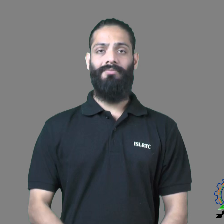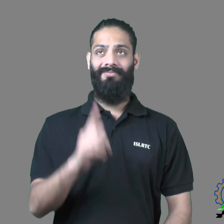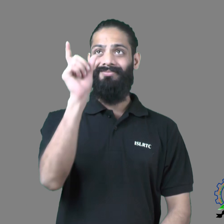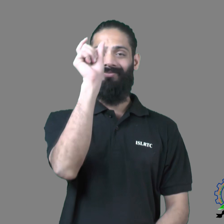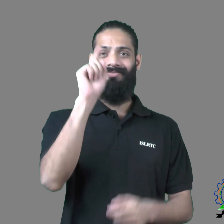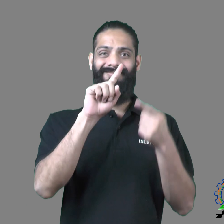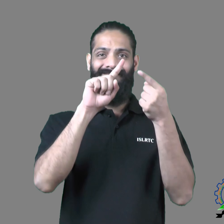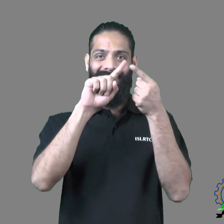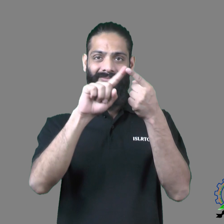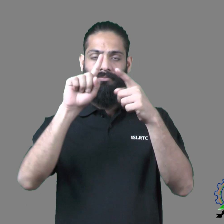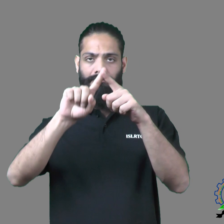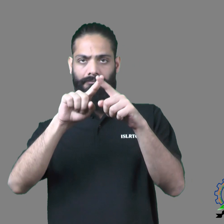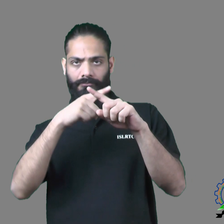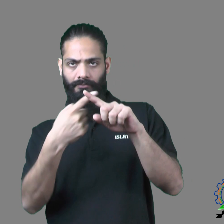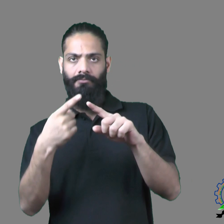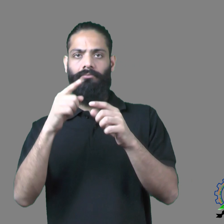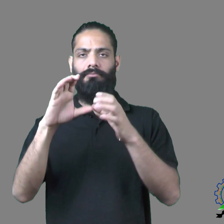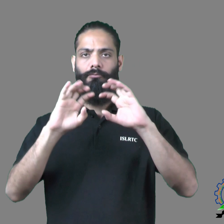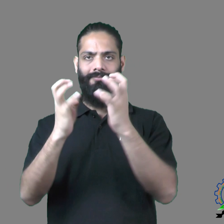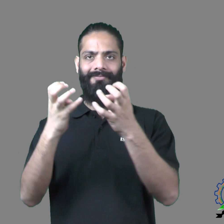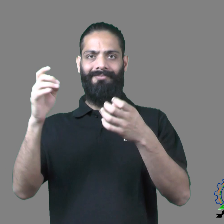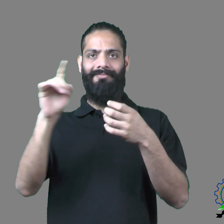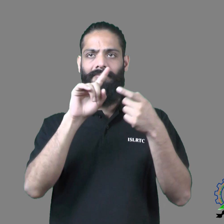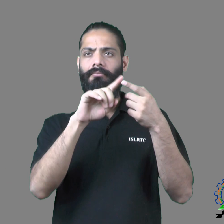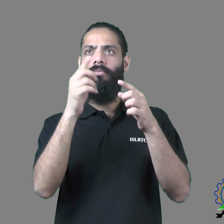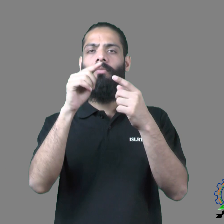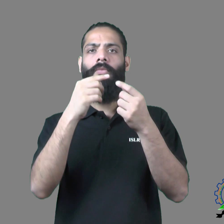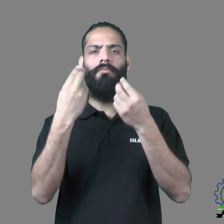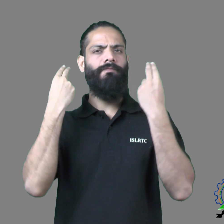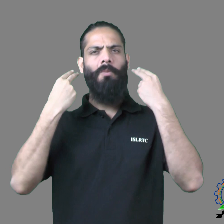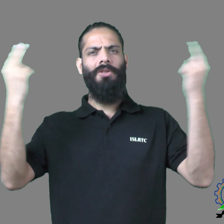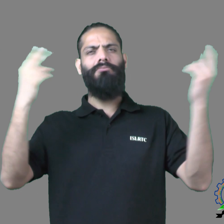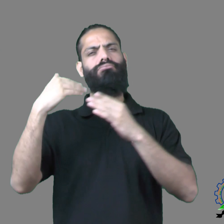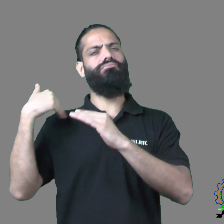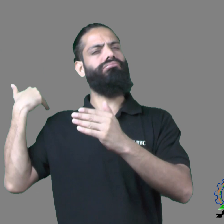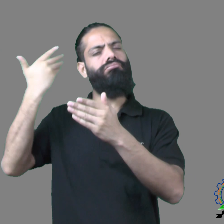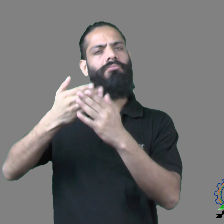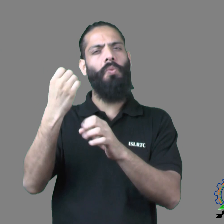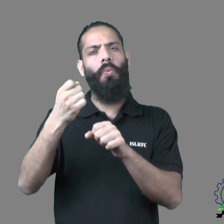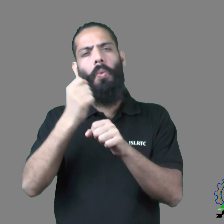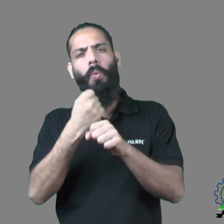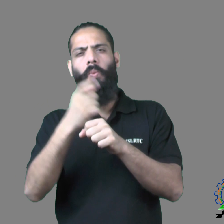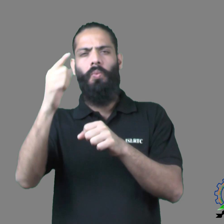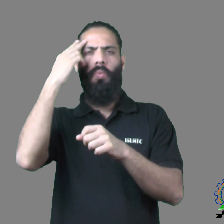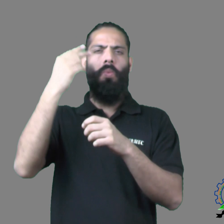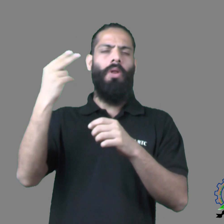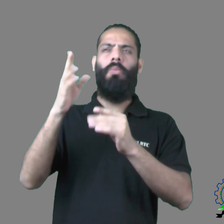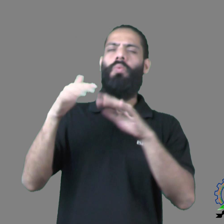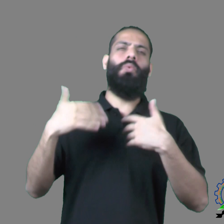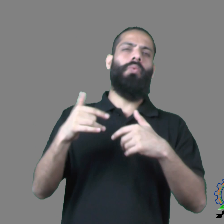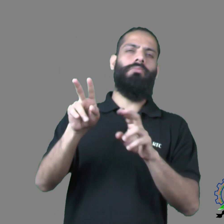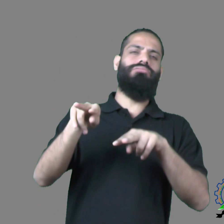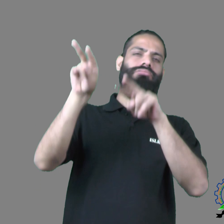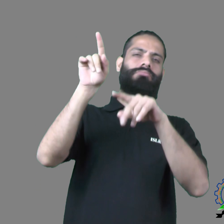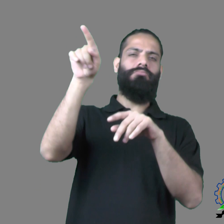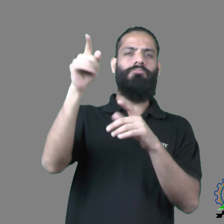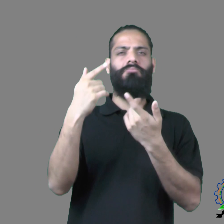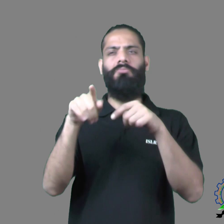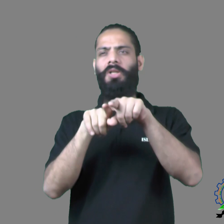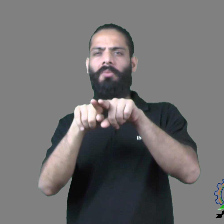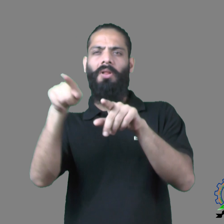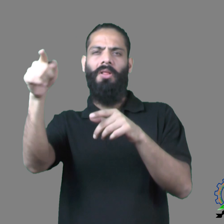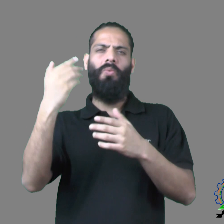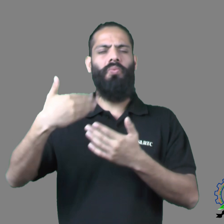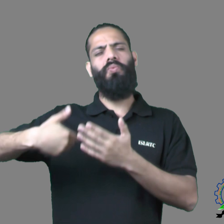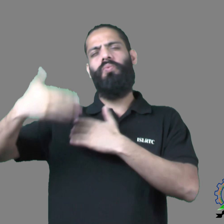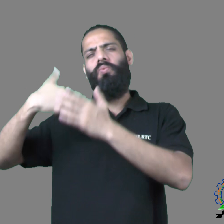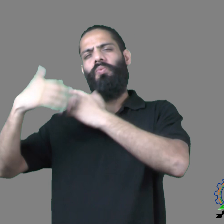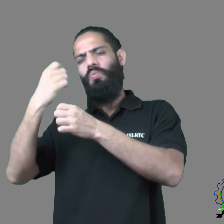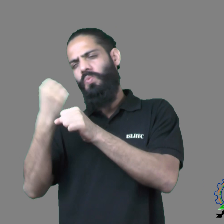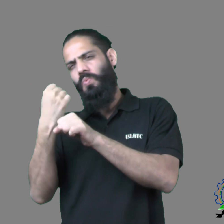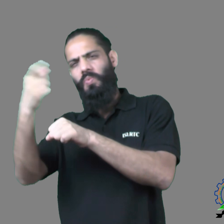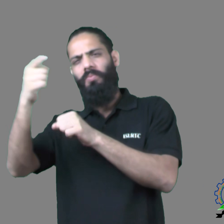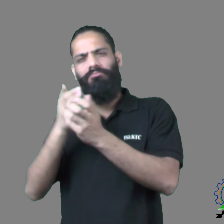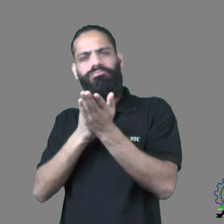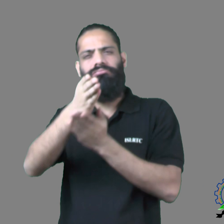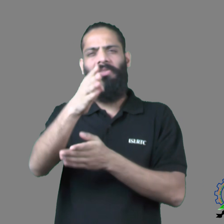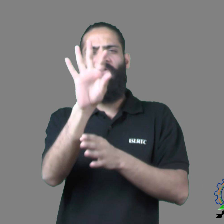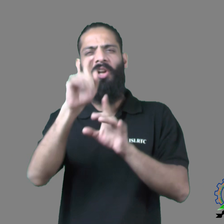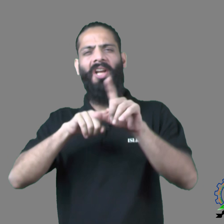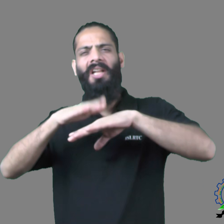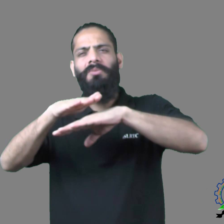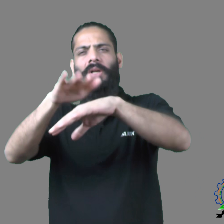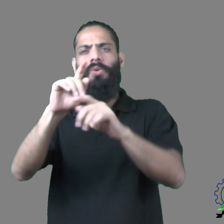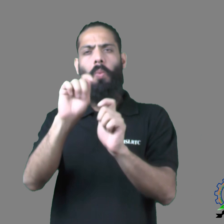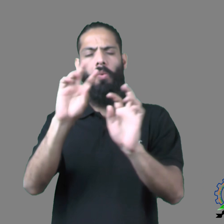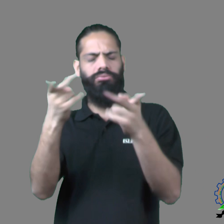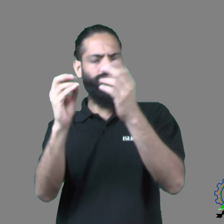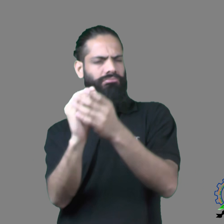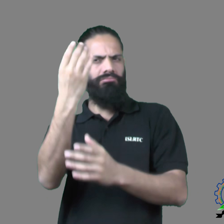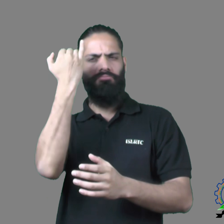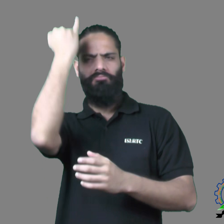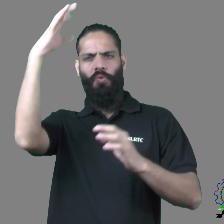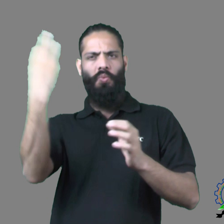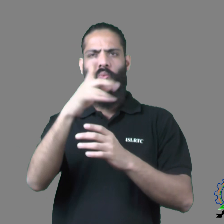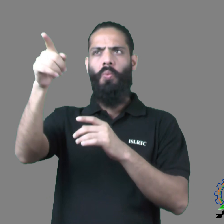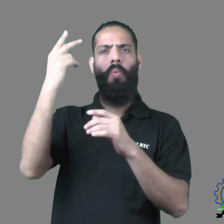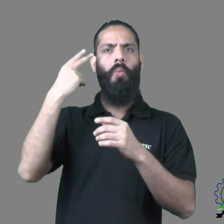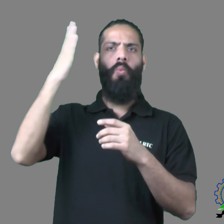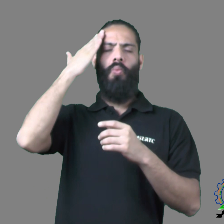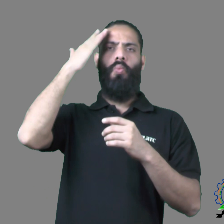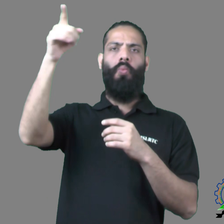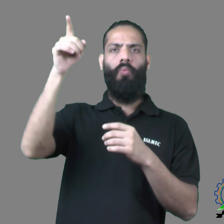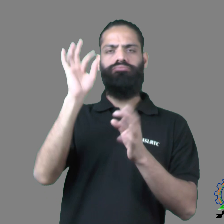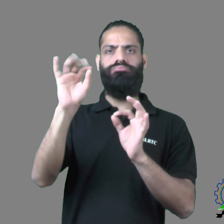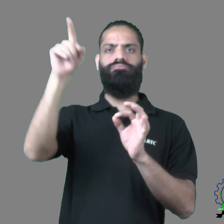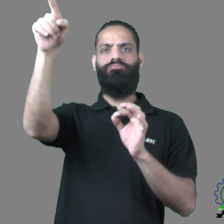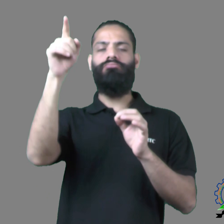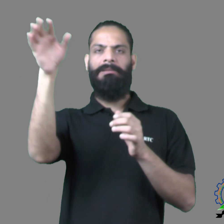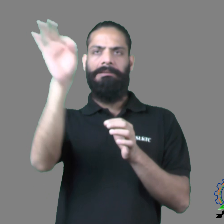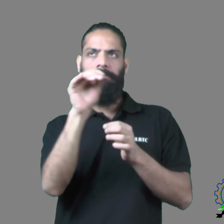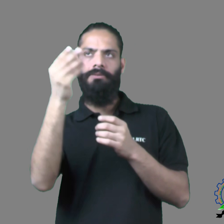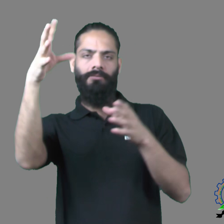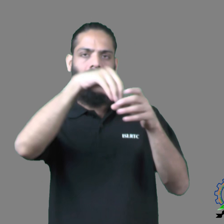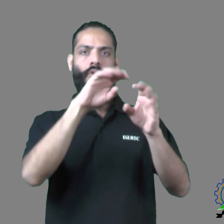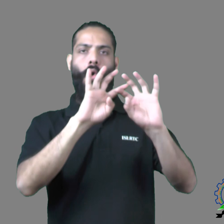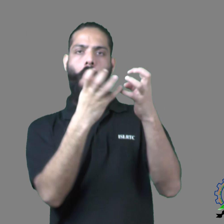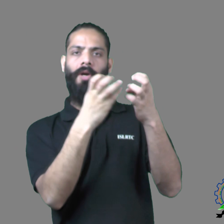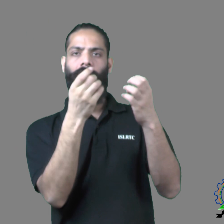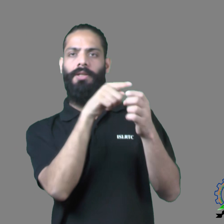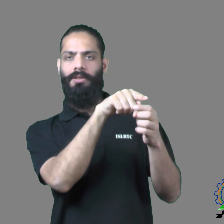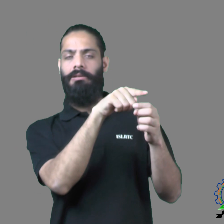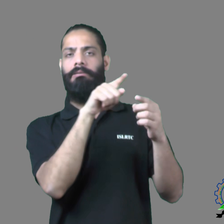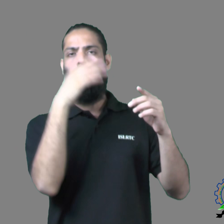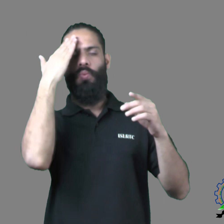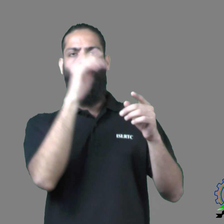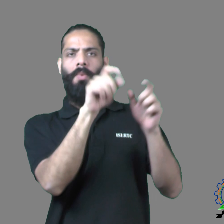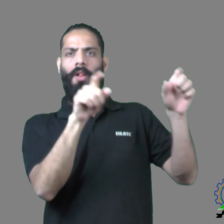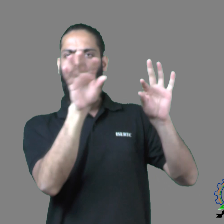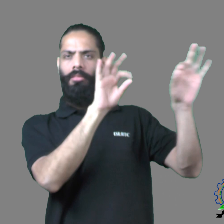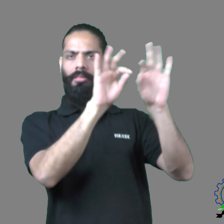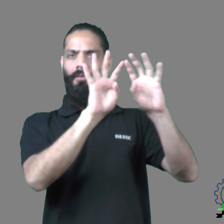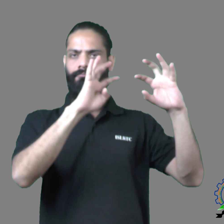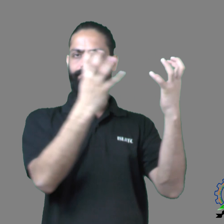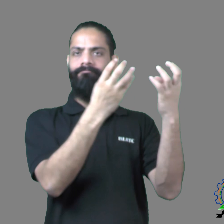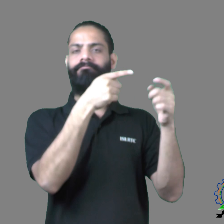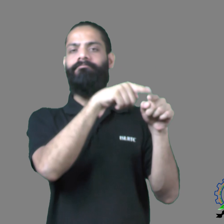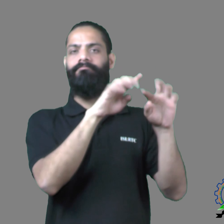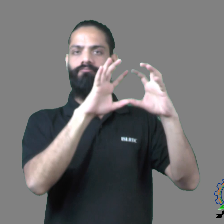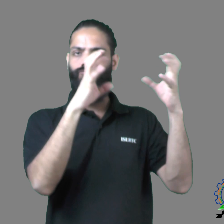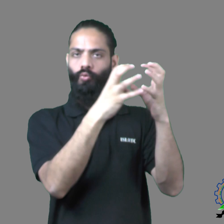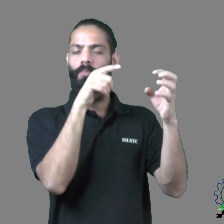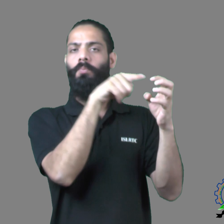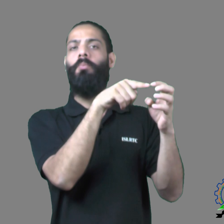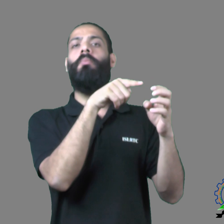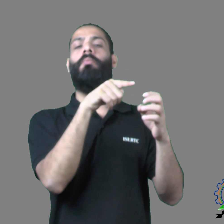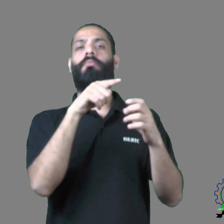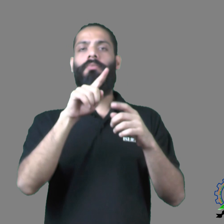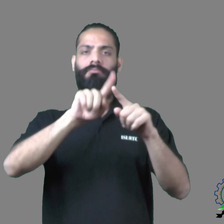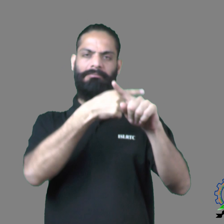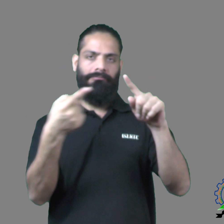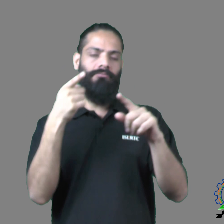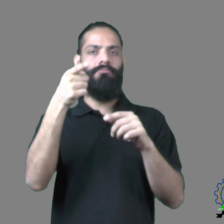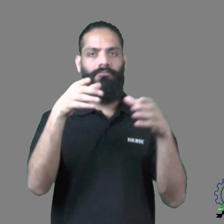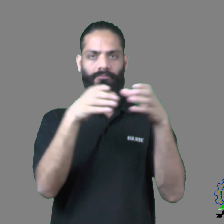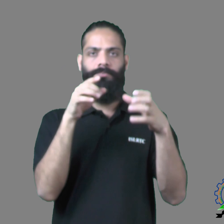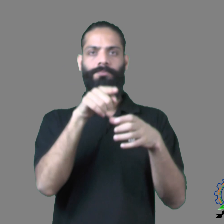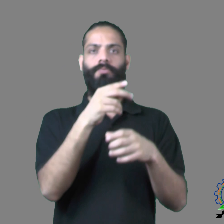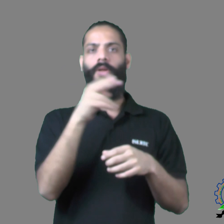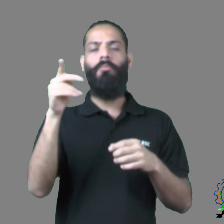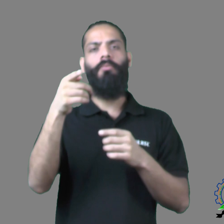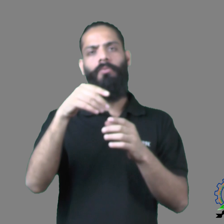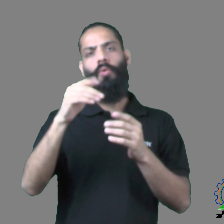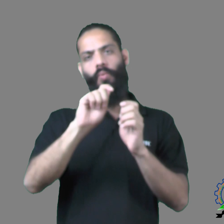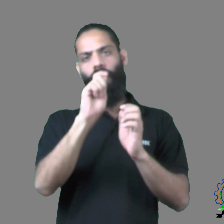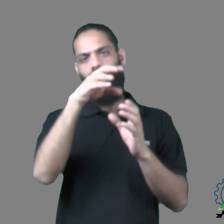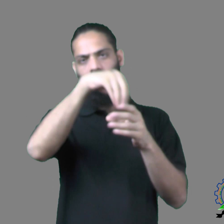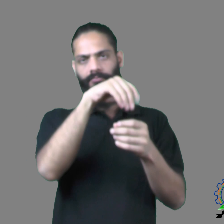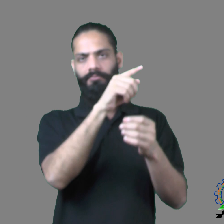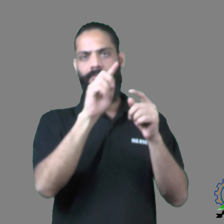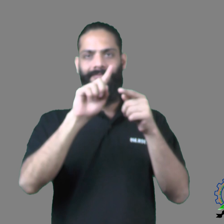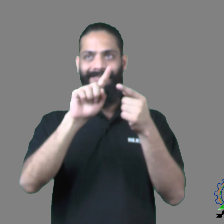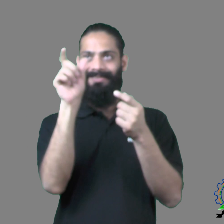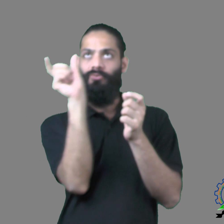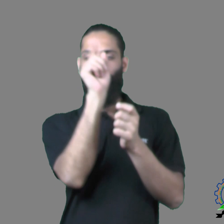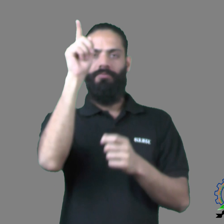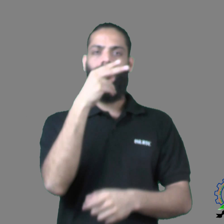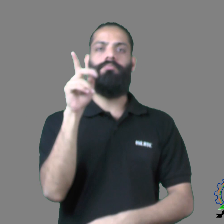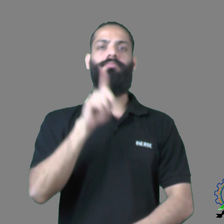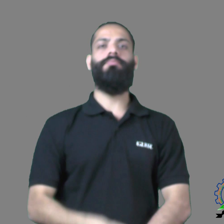Eminent Expert Committee (EEC)